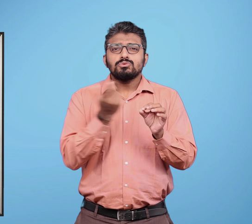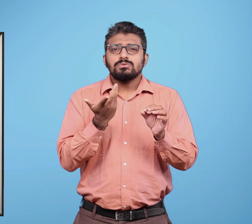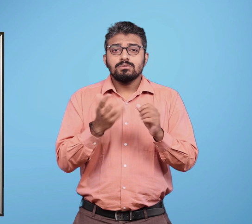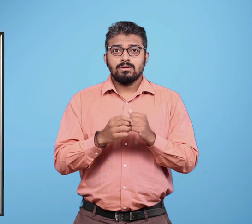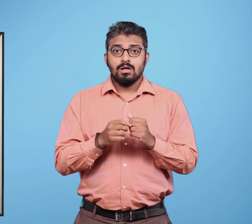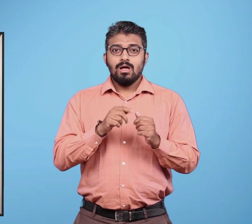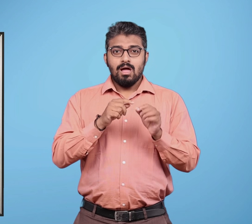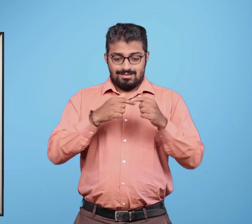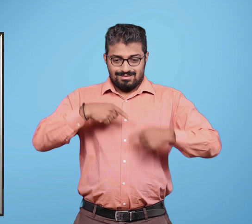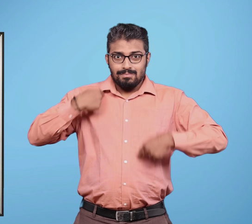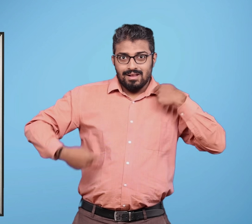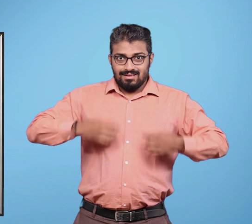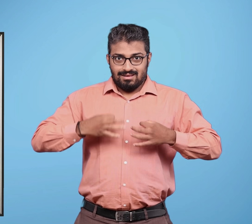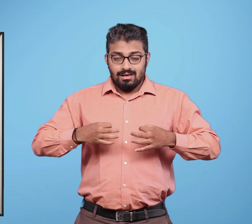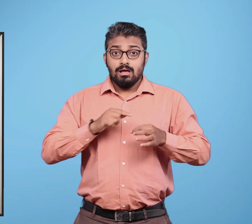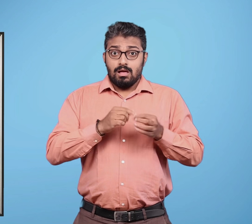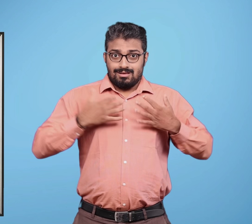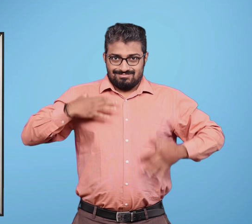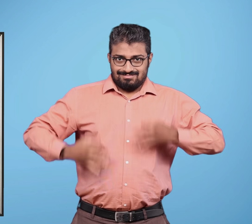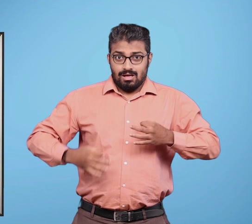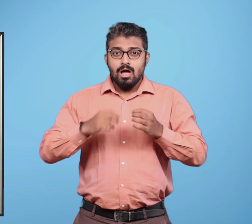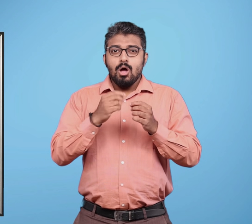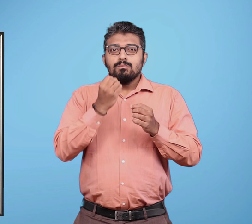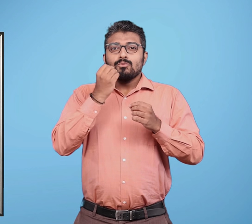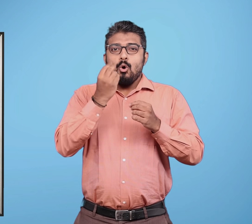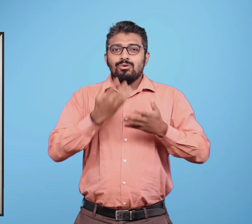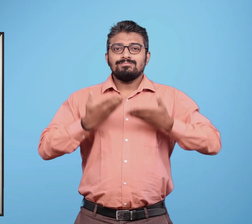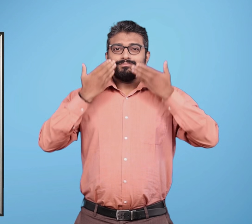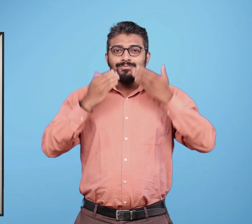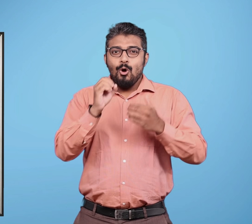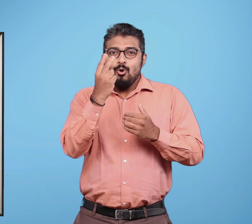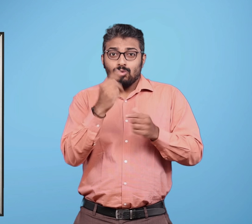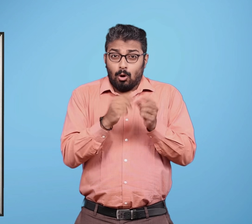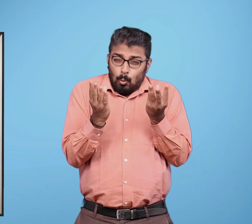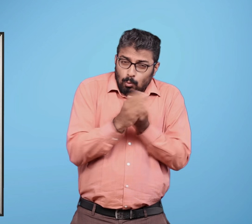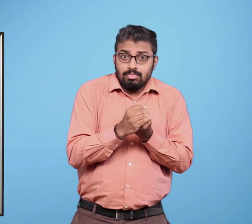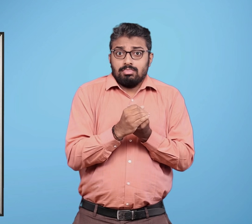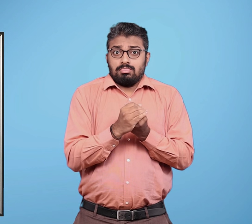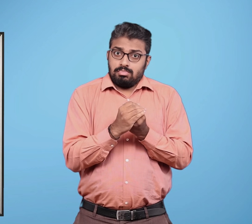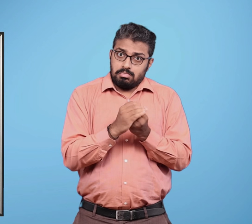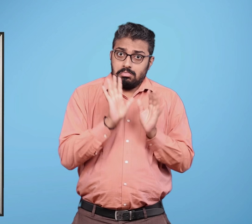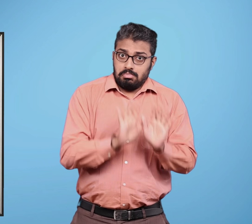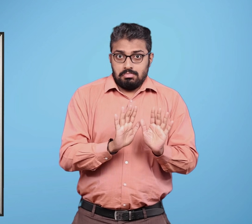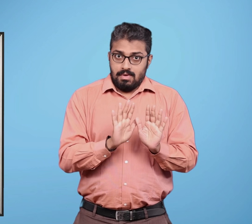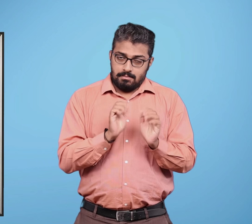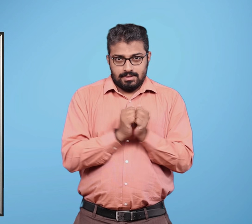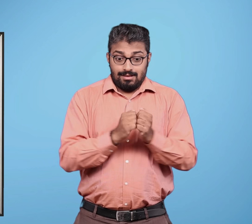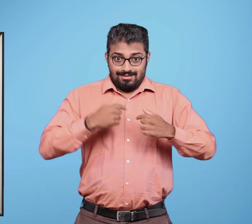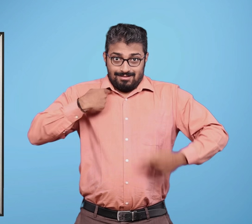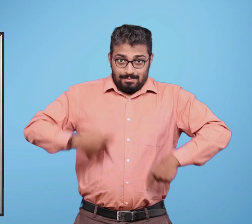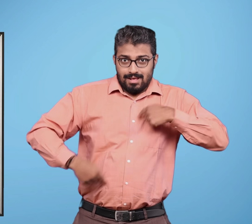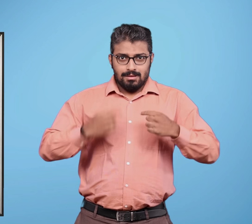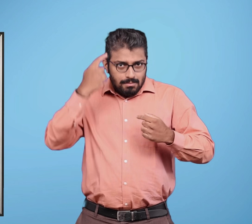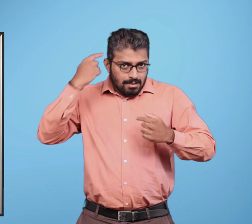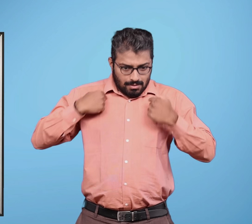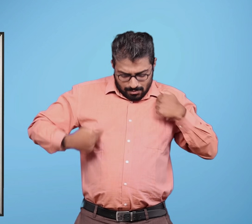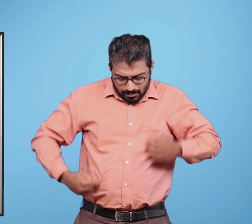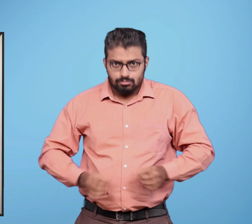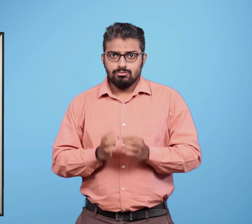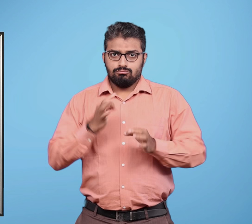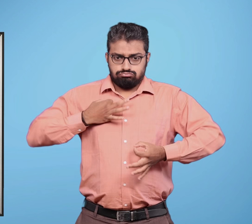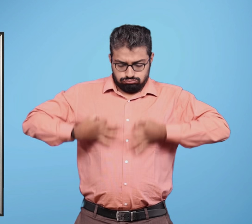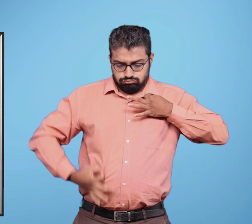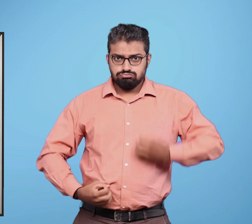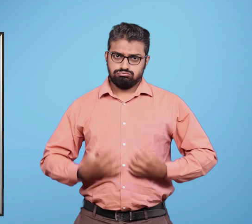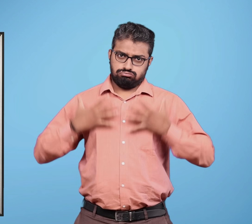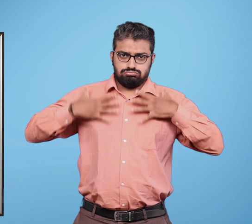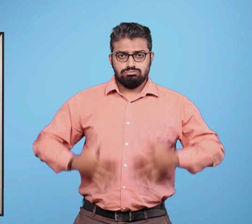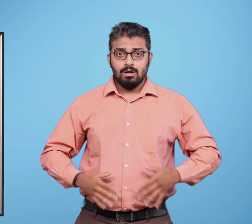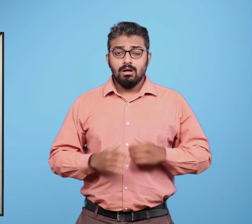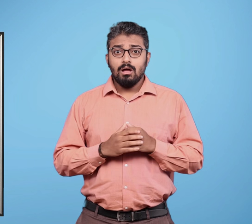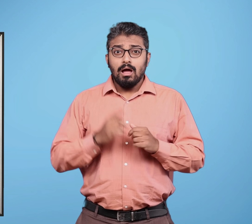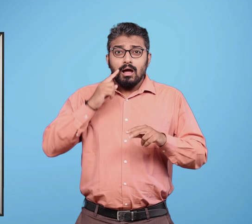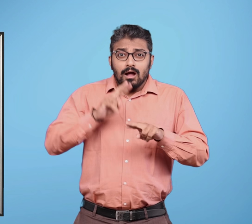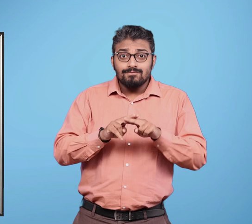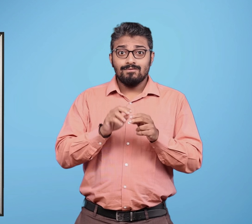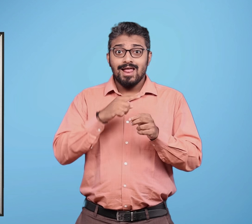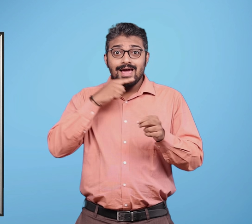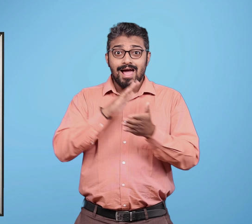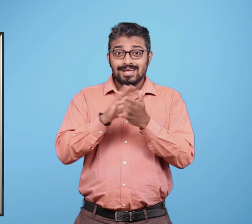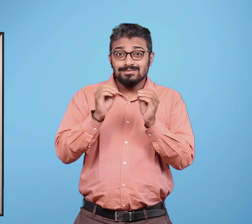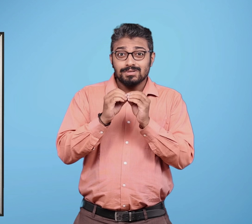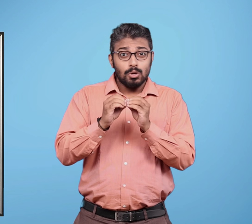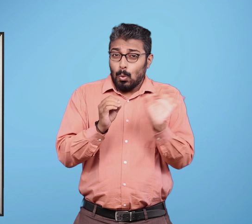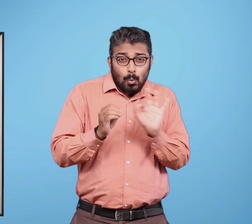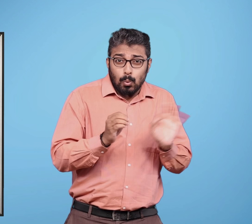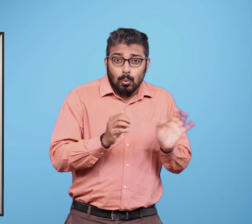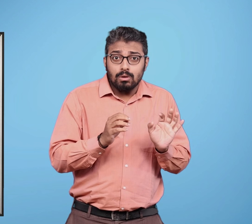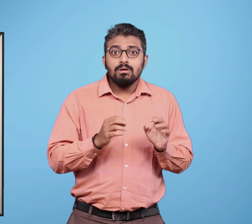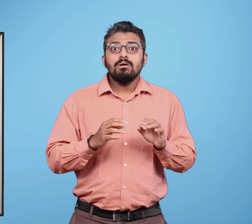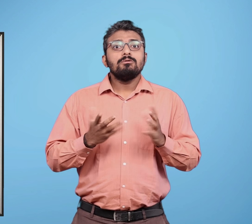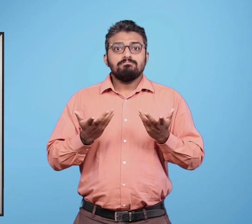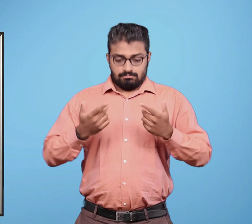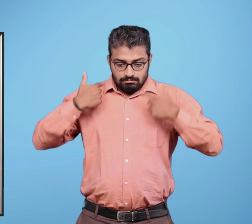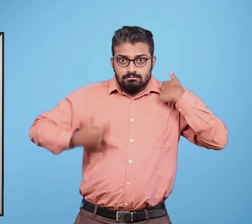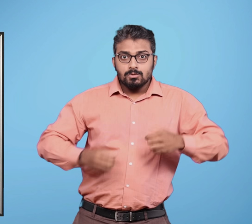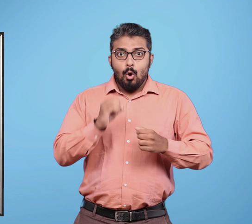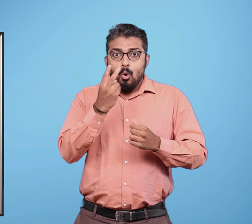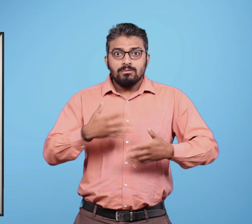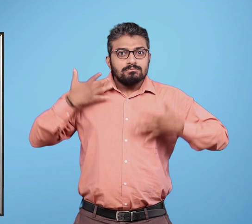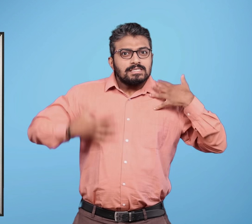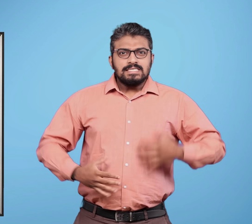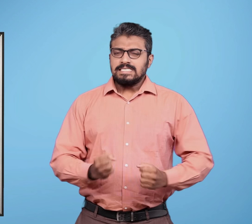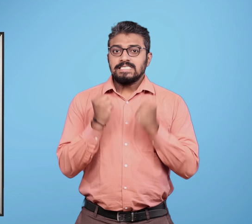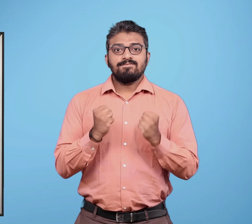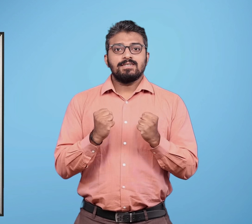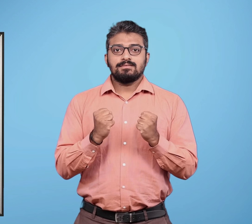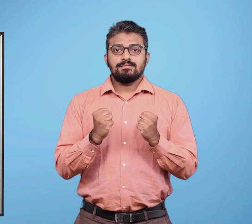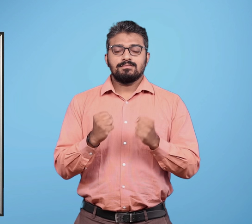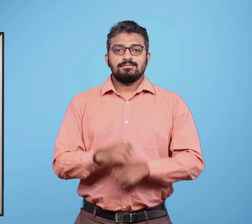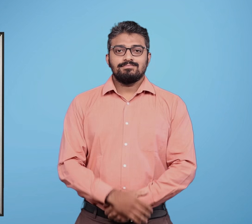Haemoglobin binds with oxygen and transports it to all the parts of the body and ultimately to all the cells. It will be difficult to provide oxygen efficiently to all the cells of the body without haemoglobin.